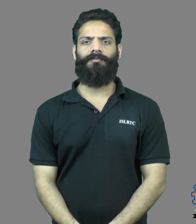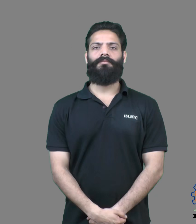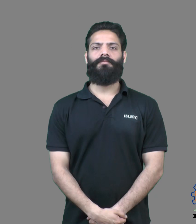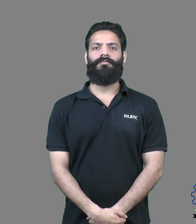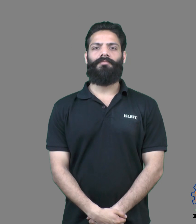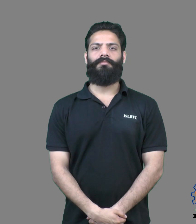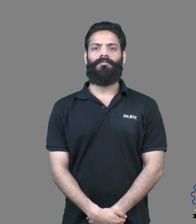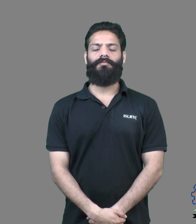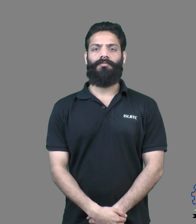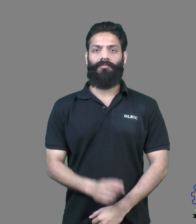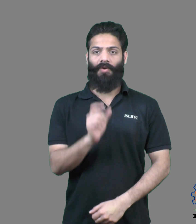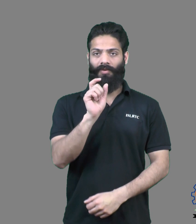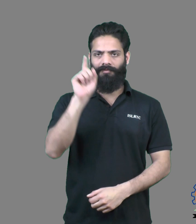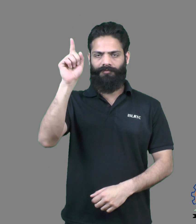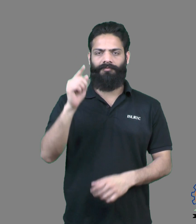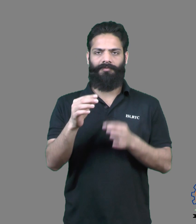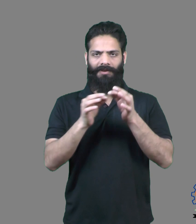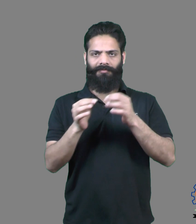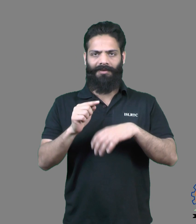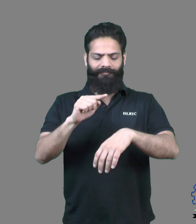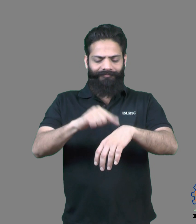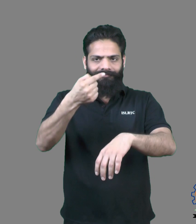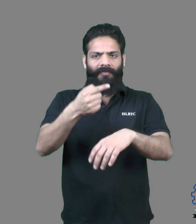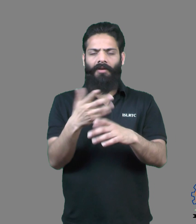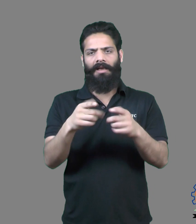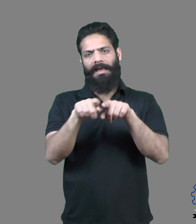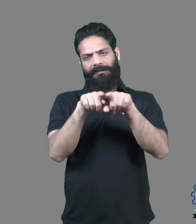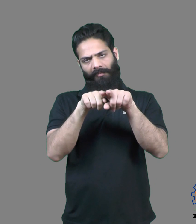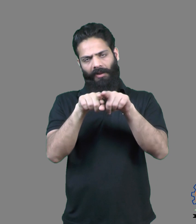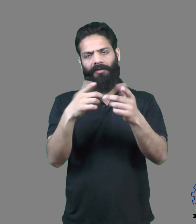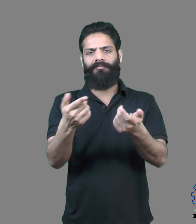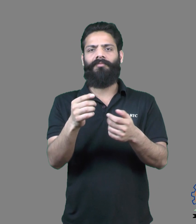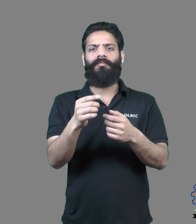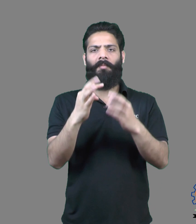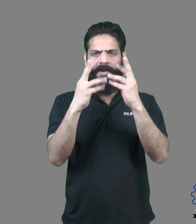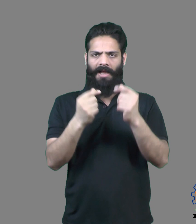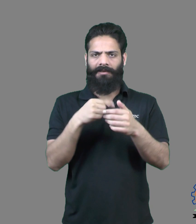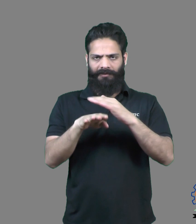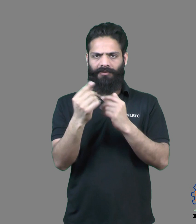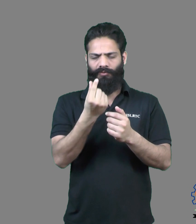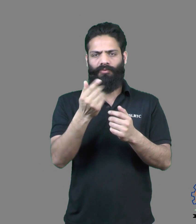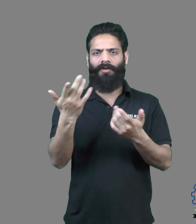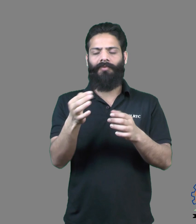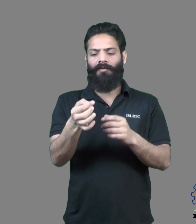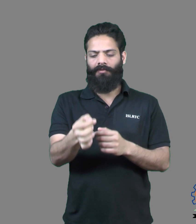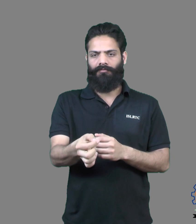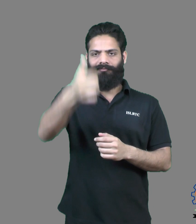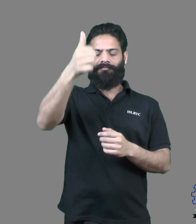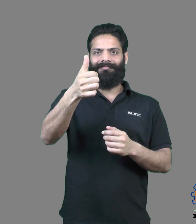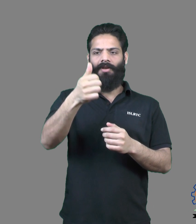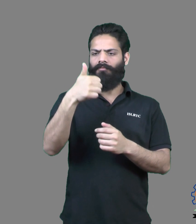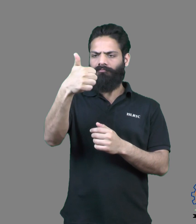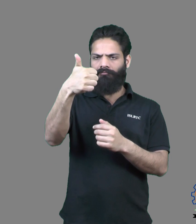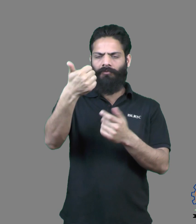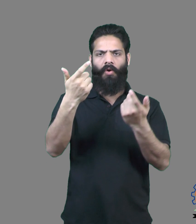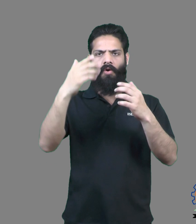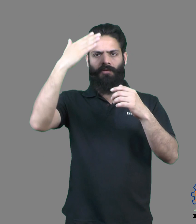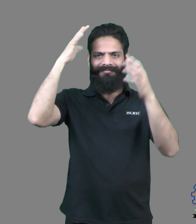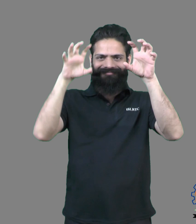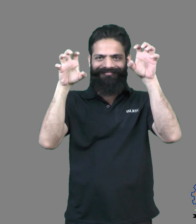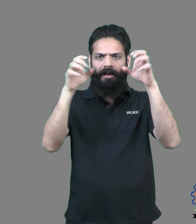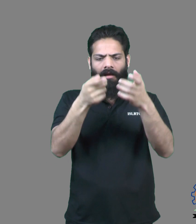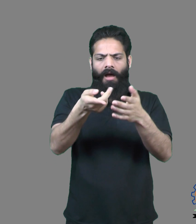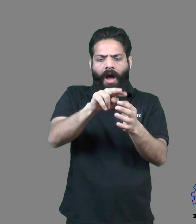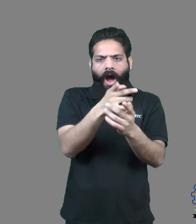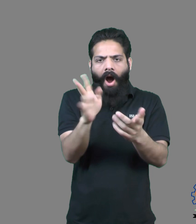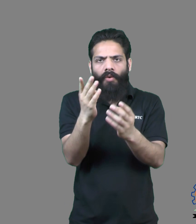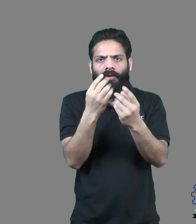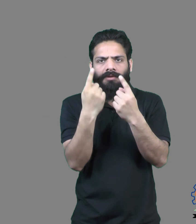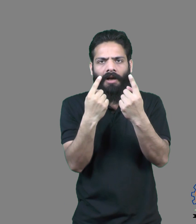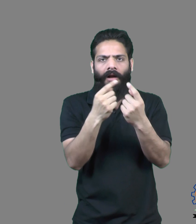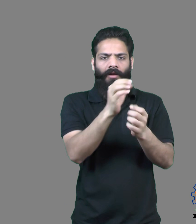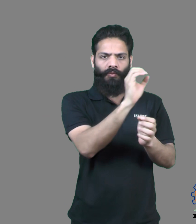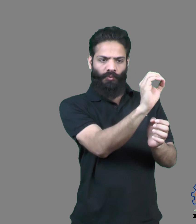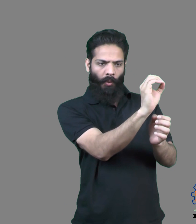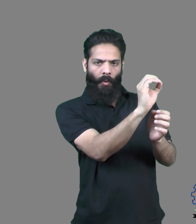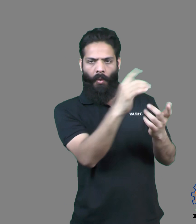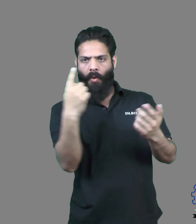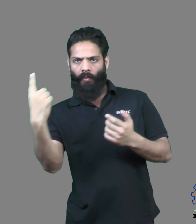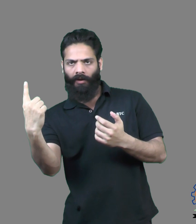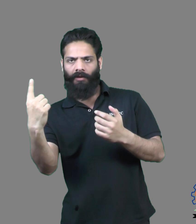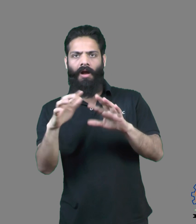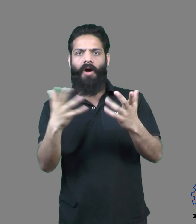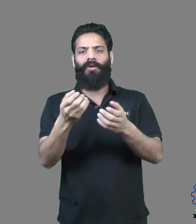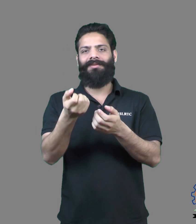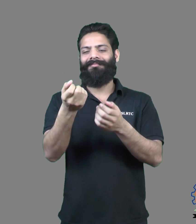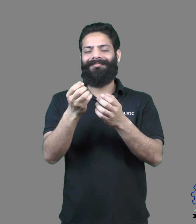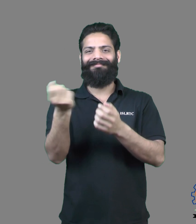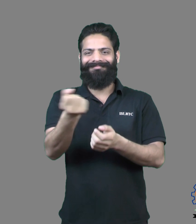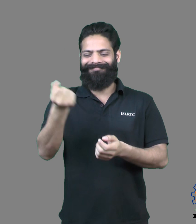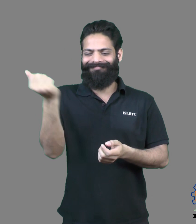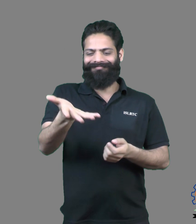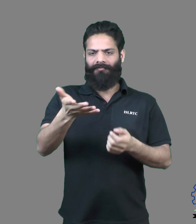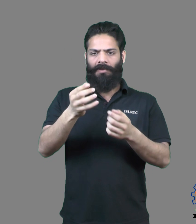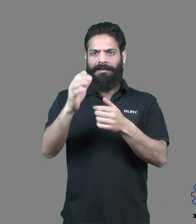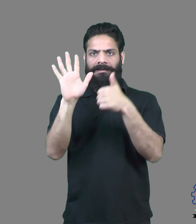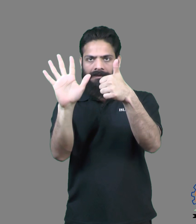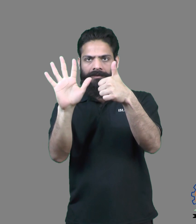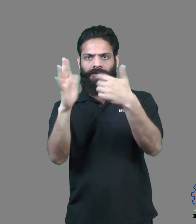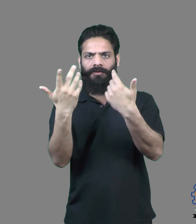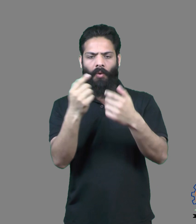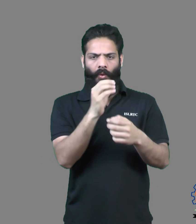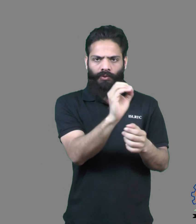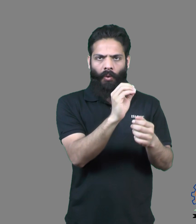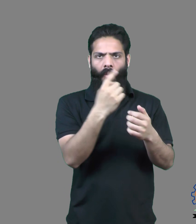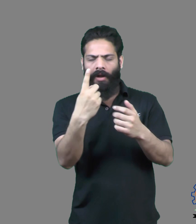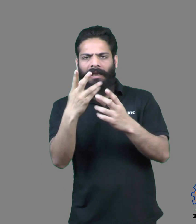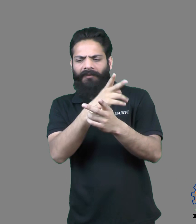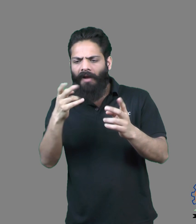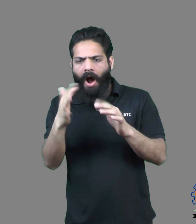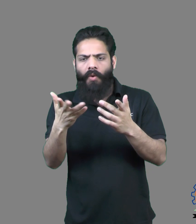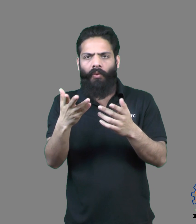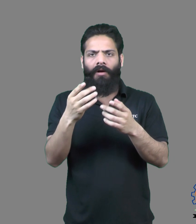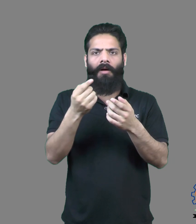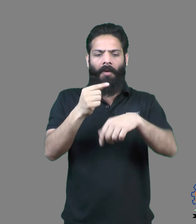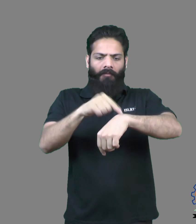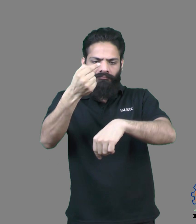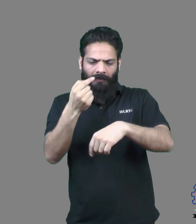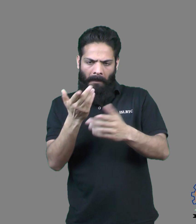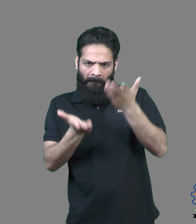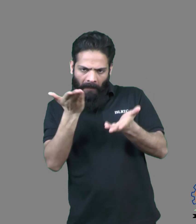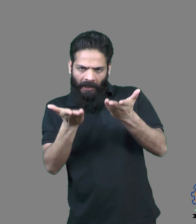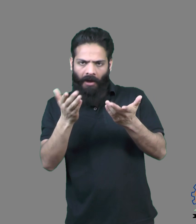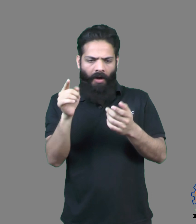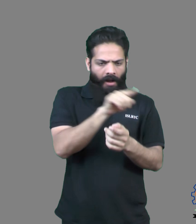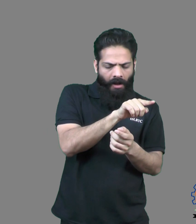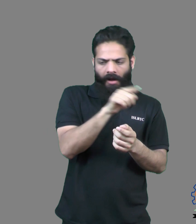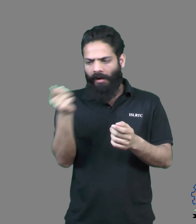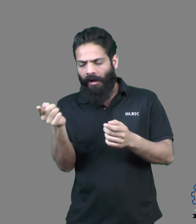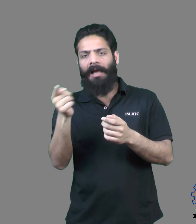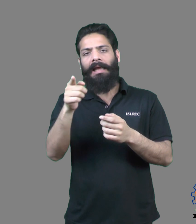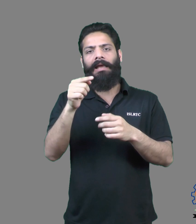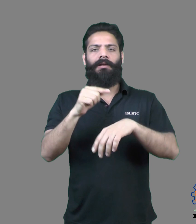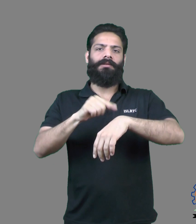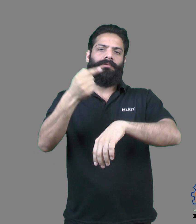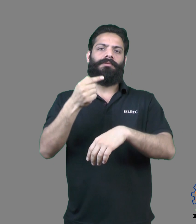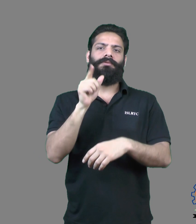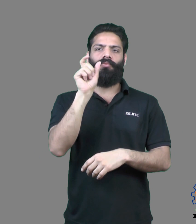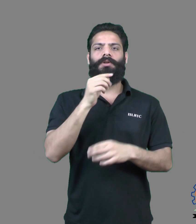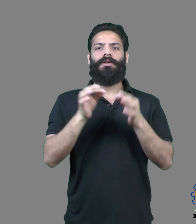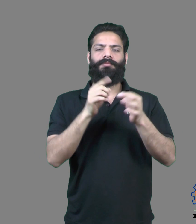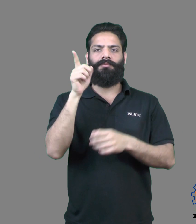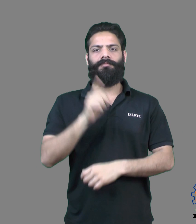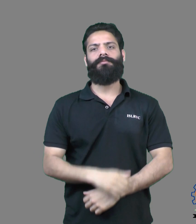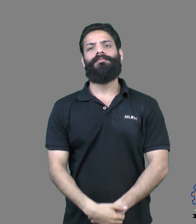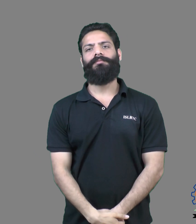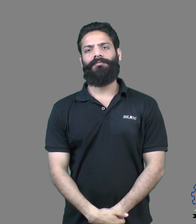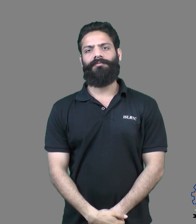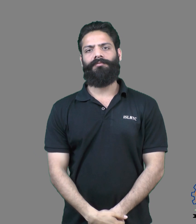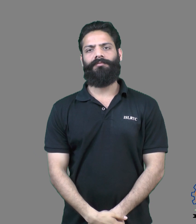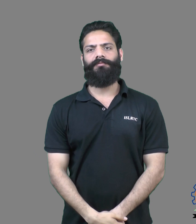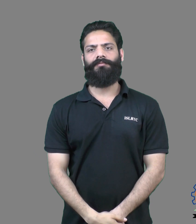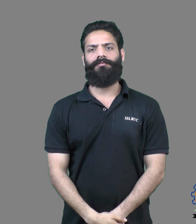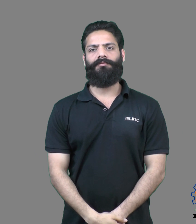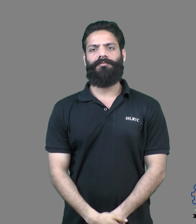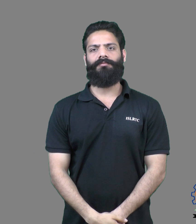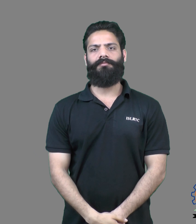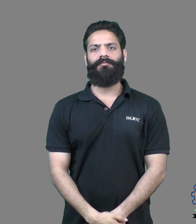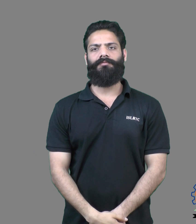Chance